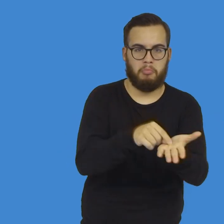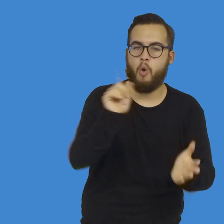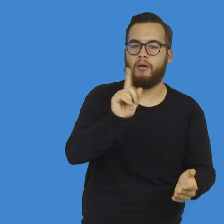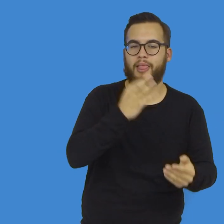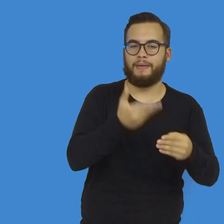no